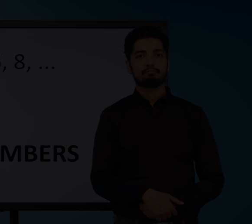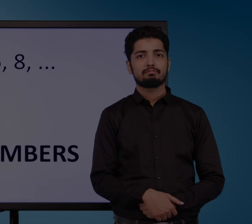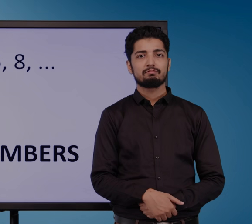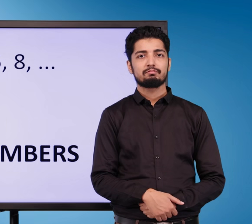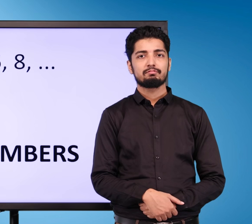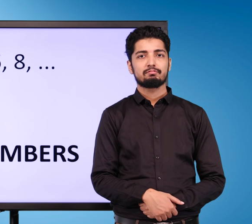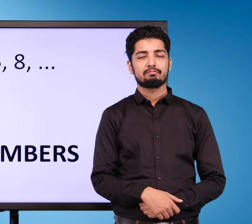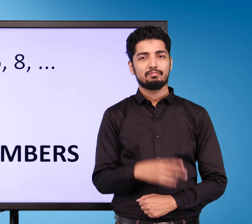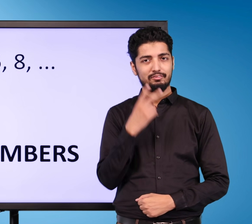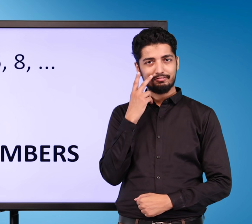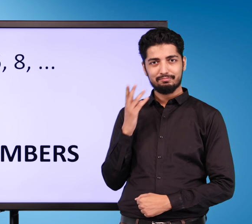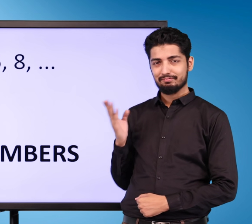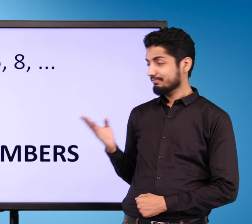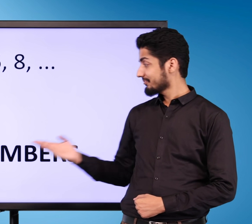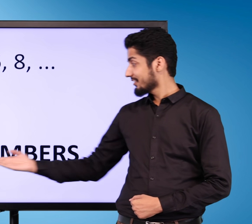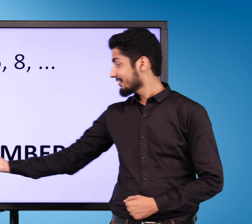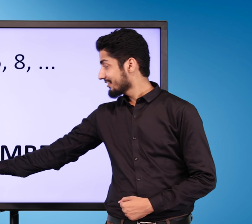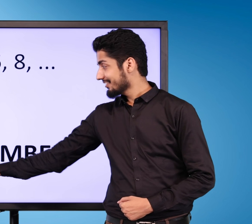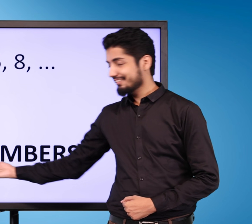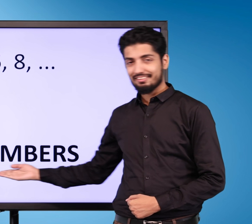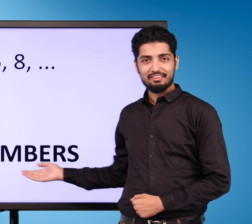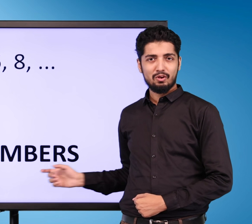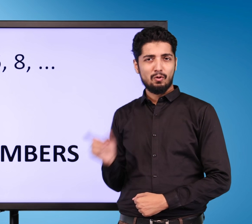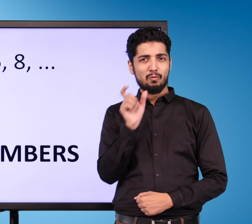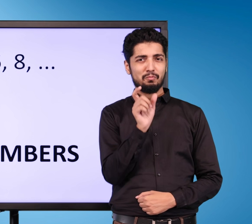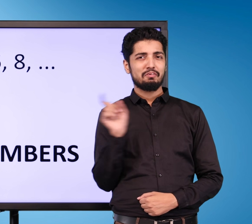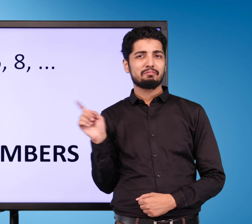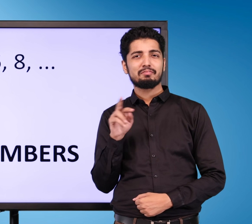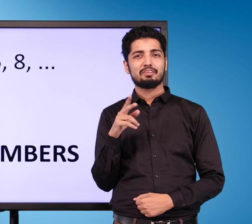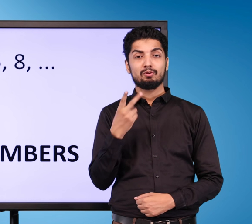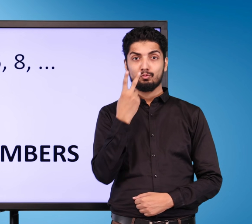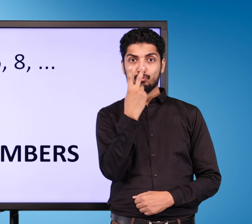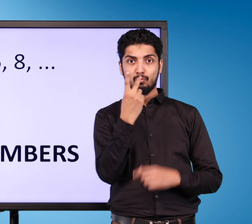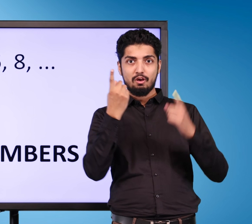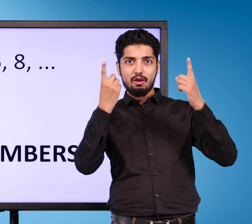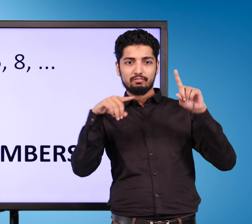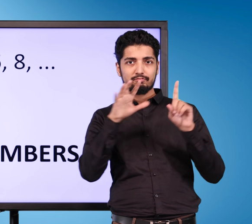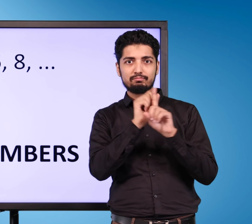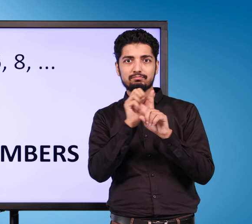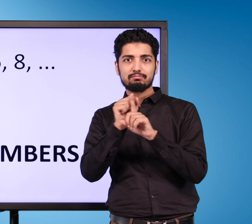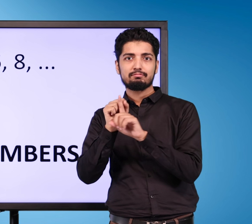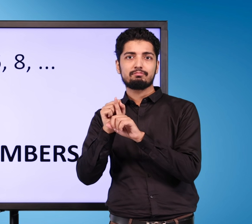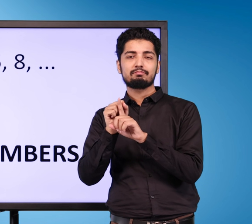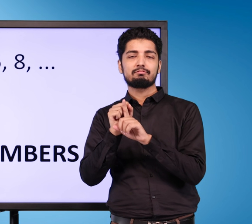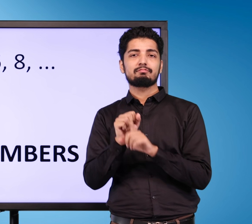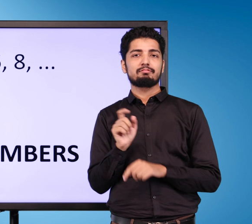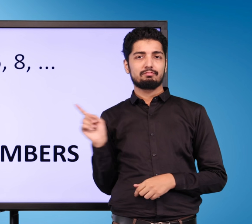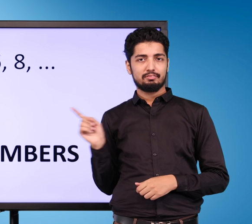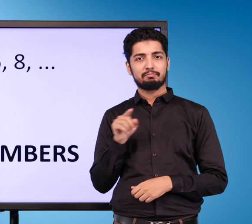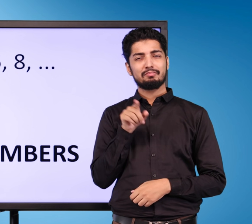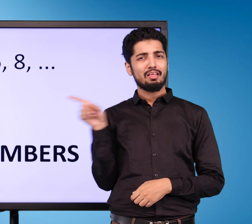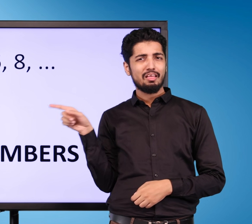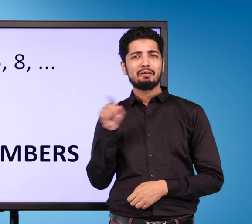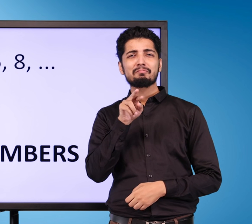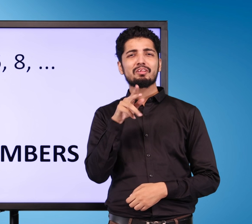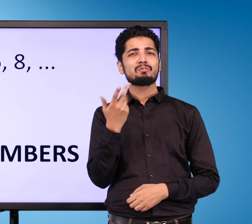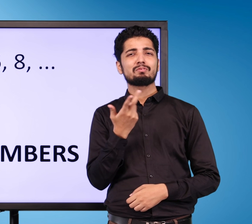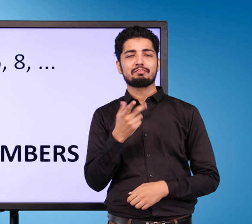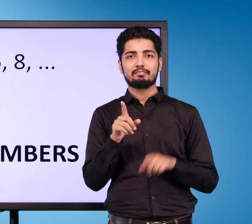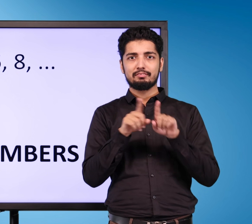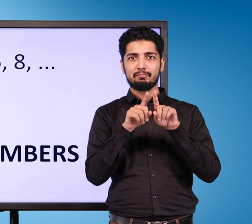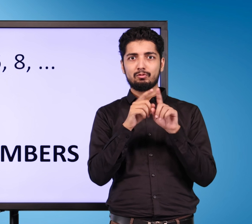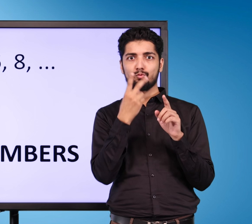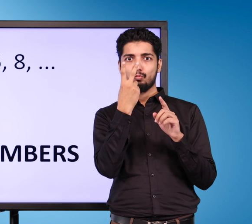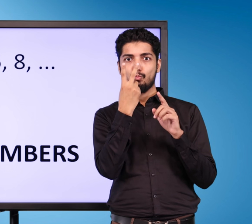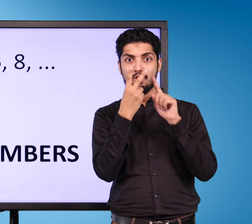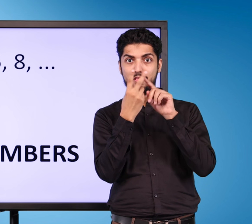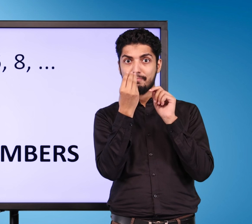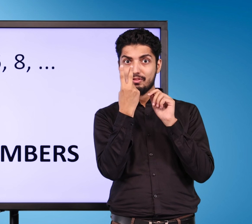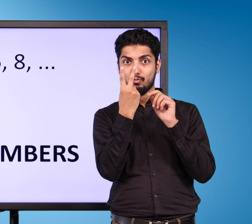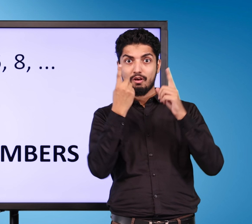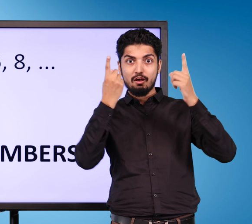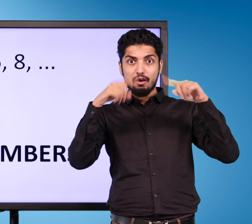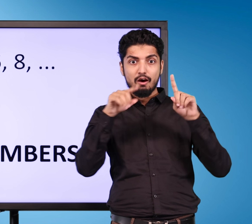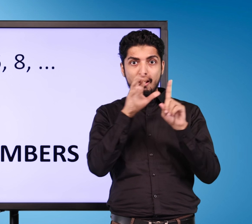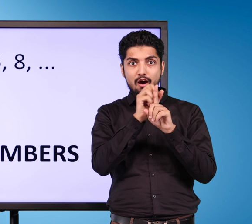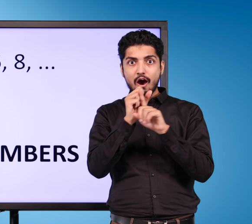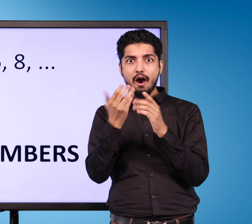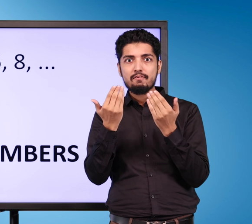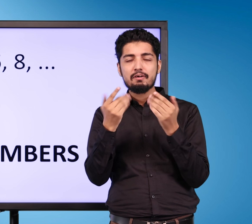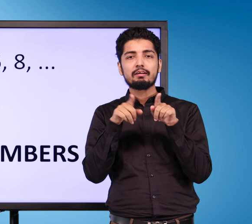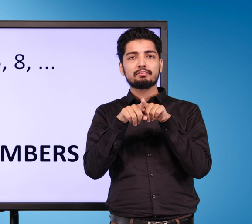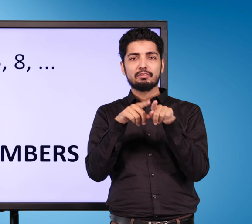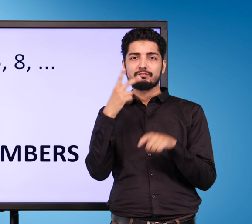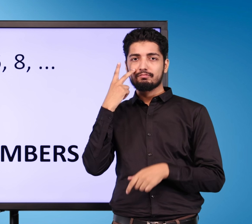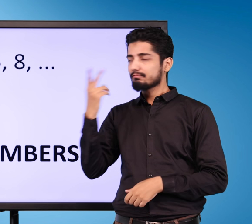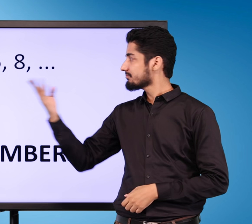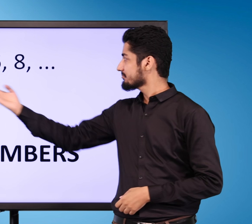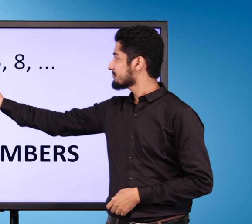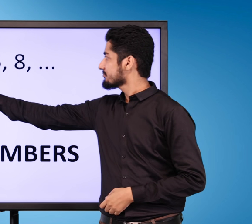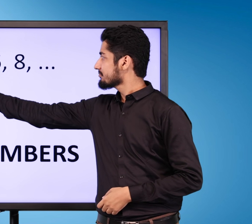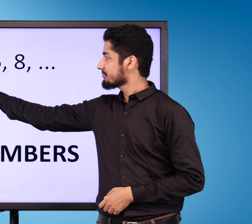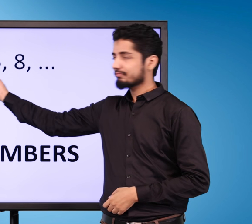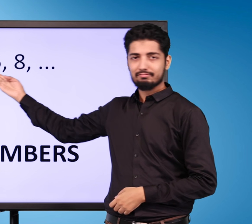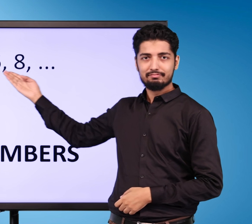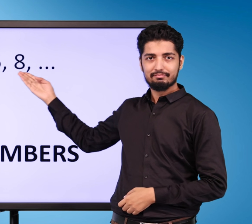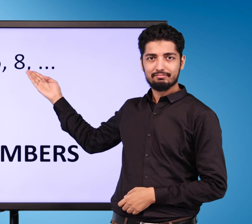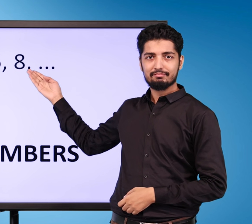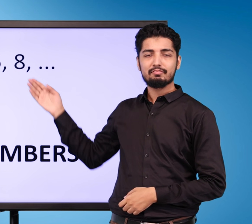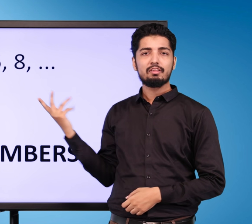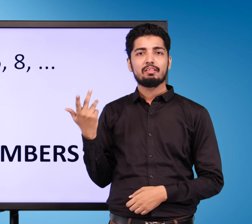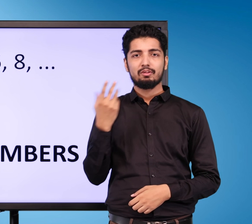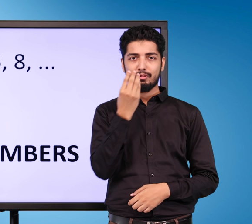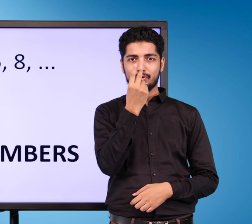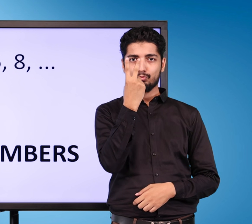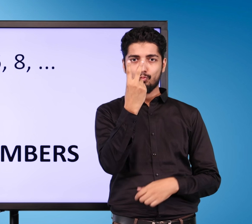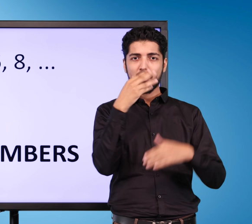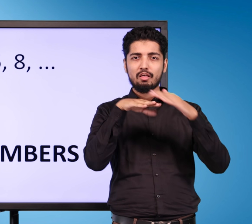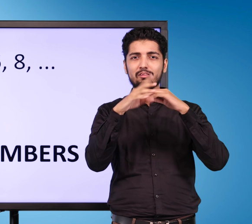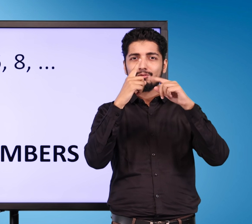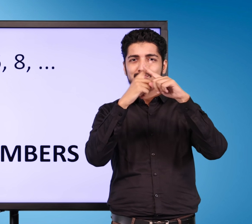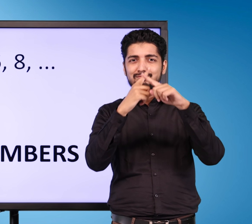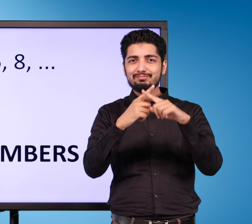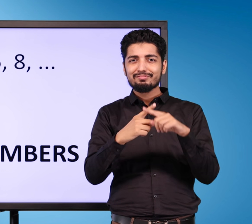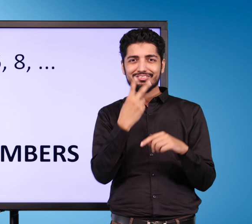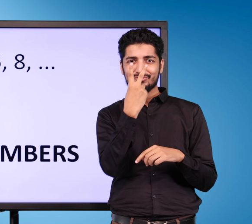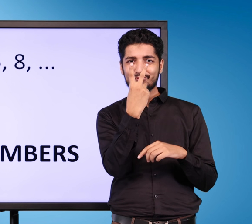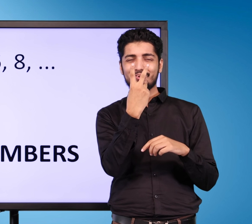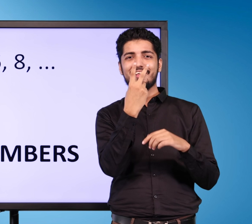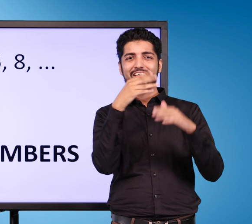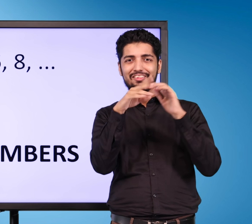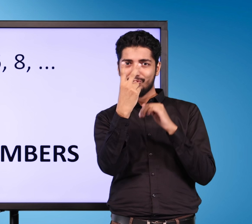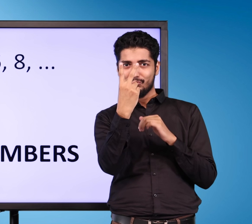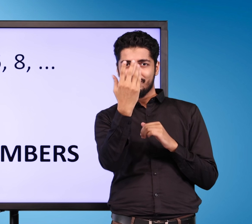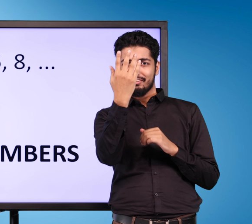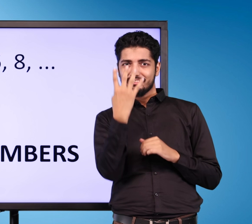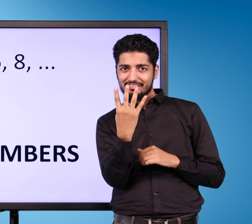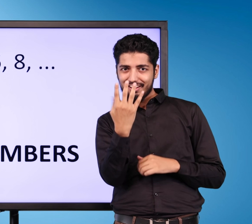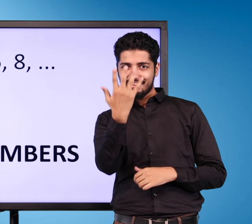Even number This is the sign for even numbers These are numbers that are multiples of 2, for example, 2 4, 6, 8, ...